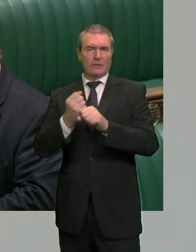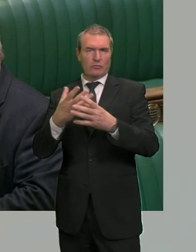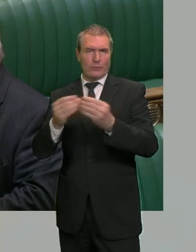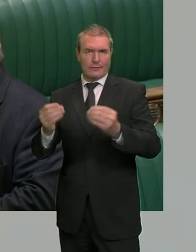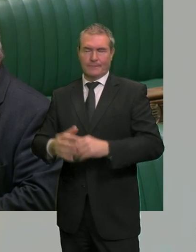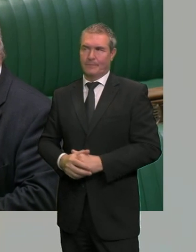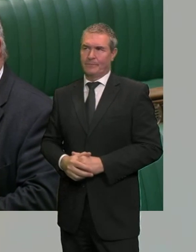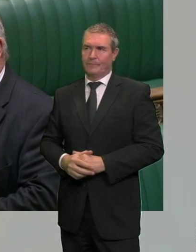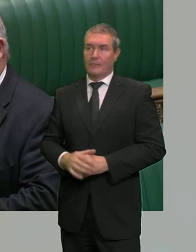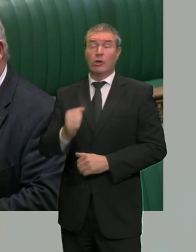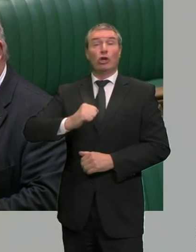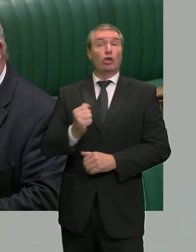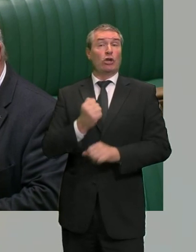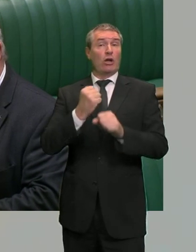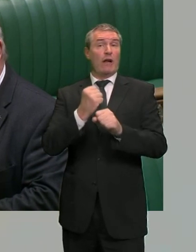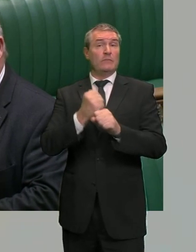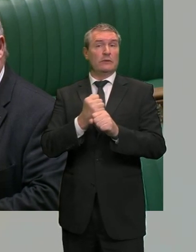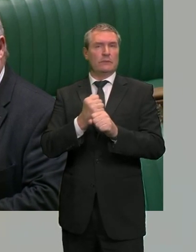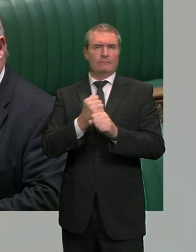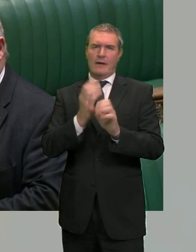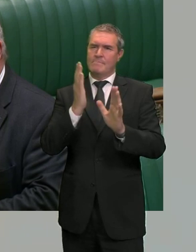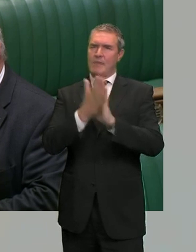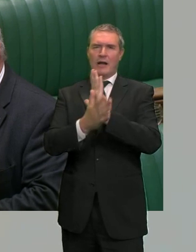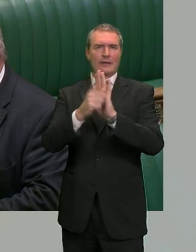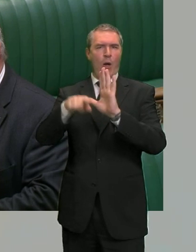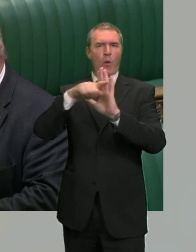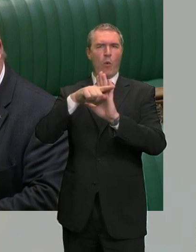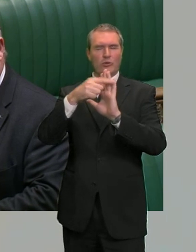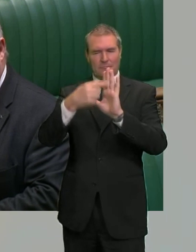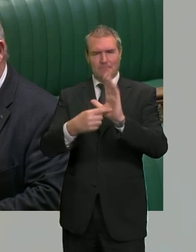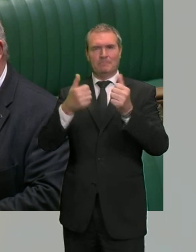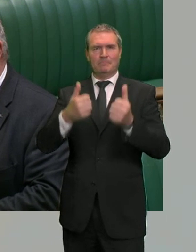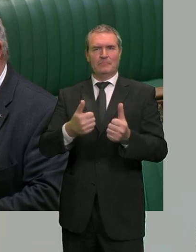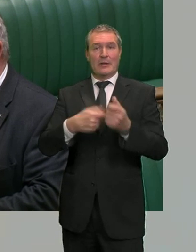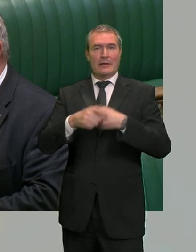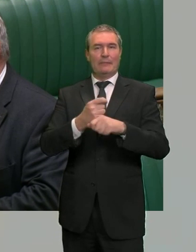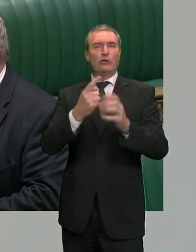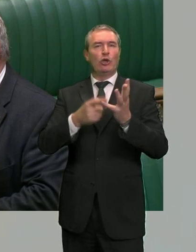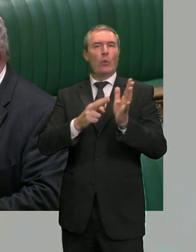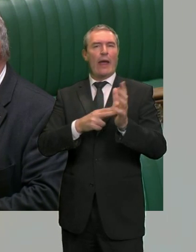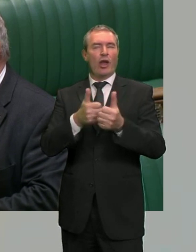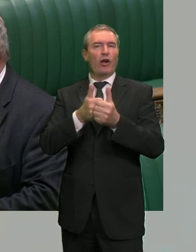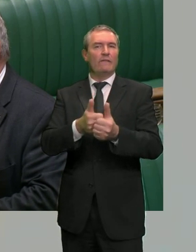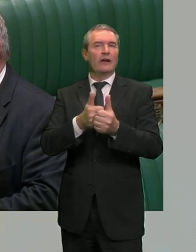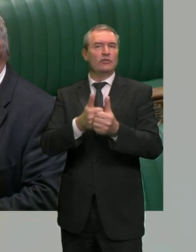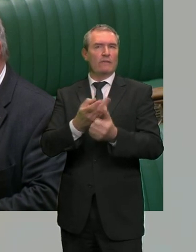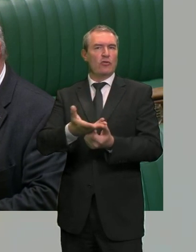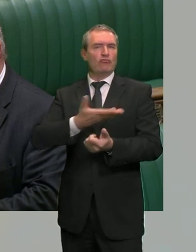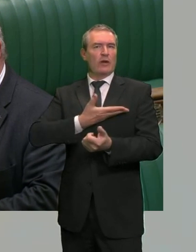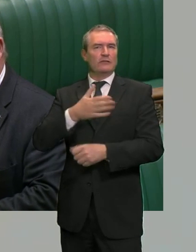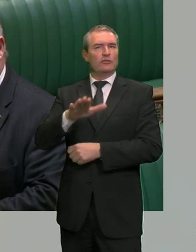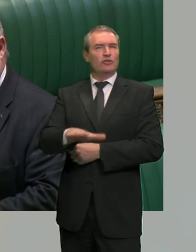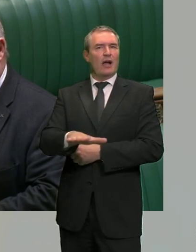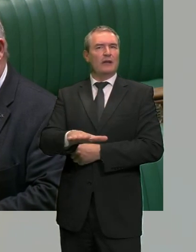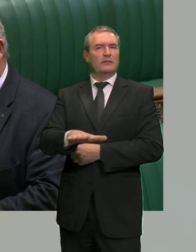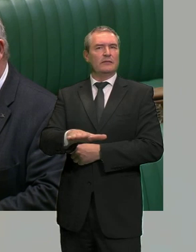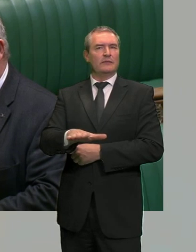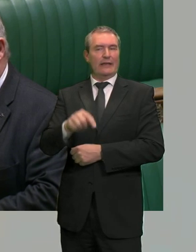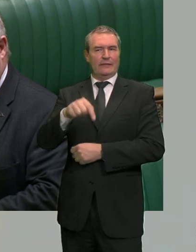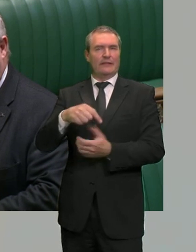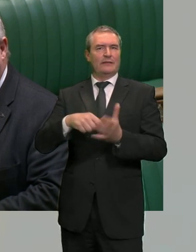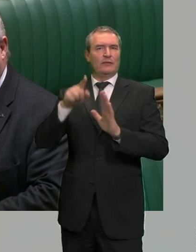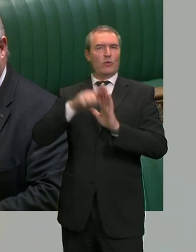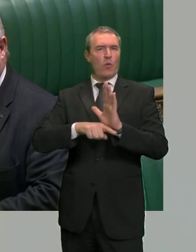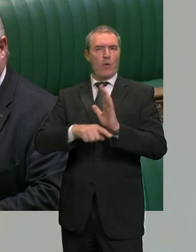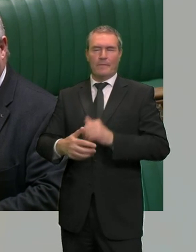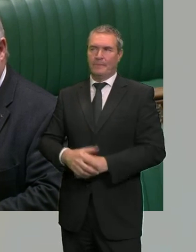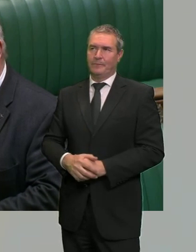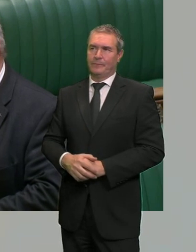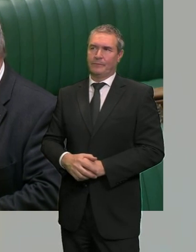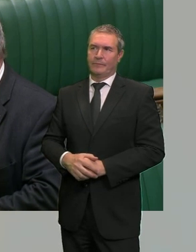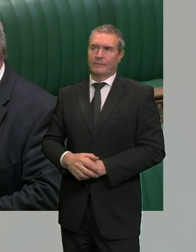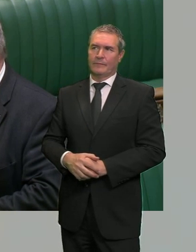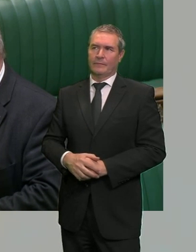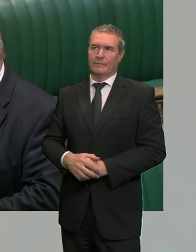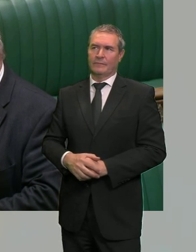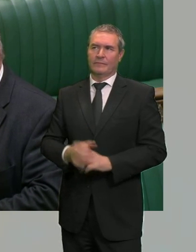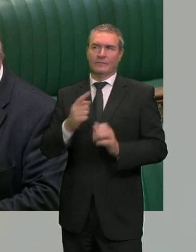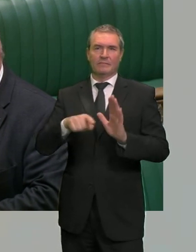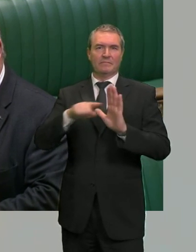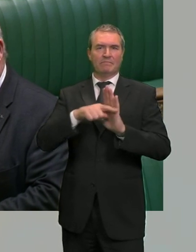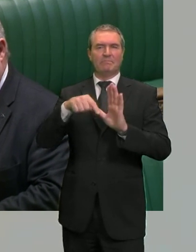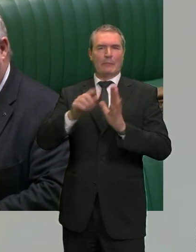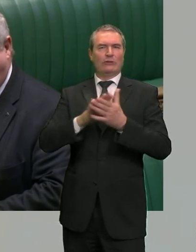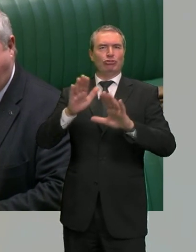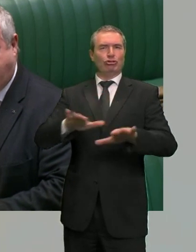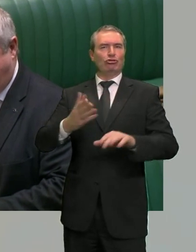The Scottish Government have passed landmark legislation embedding the UN convention on the rights of the child into Scots law, a real revolution in children’s rights.